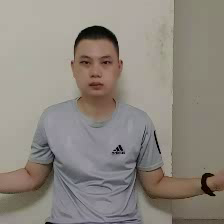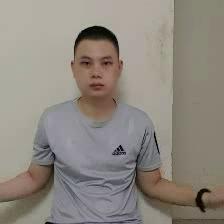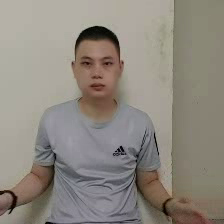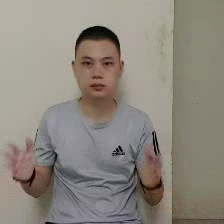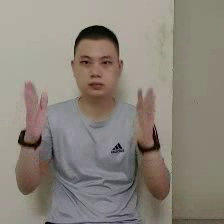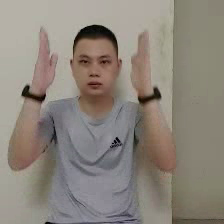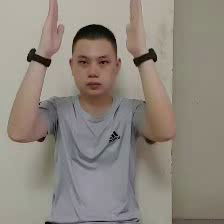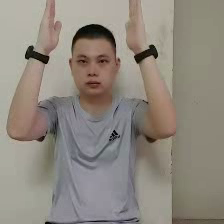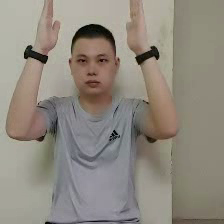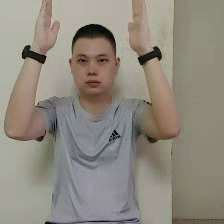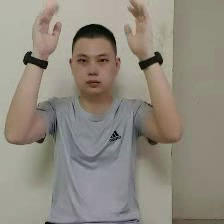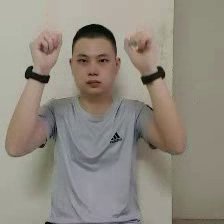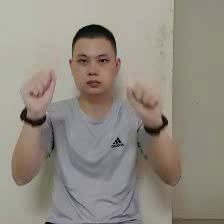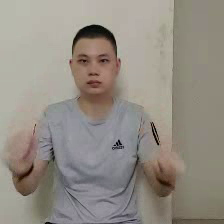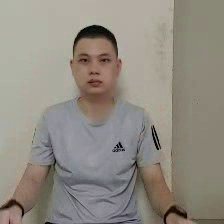Chạy